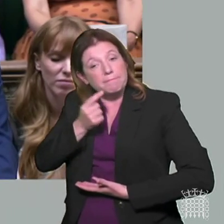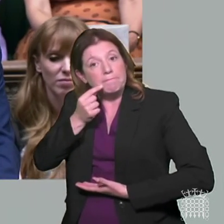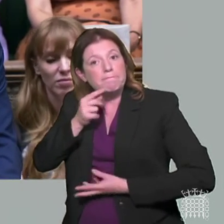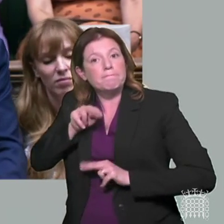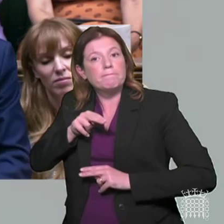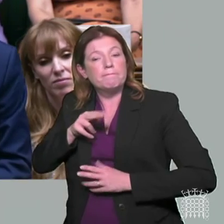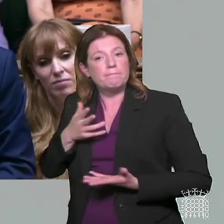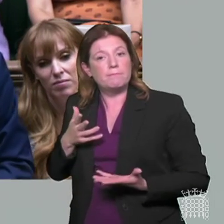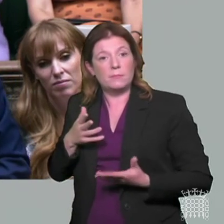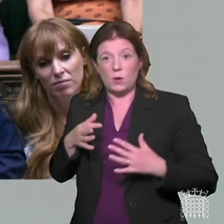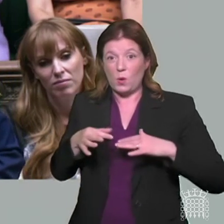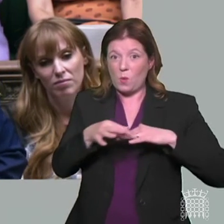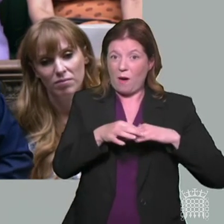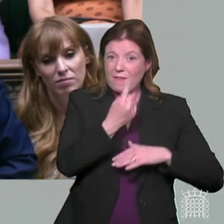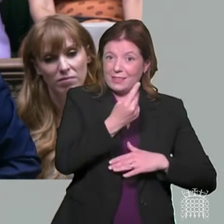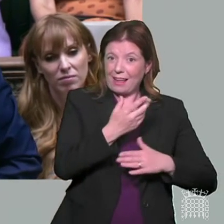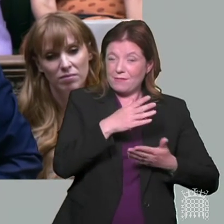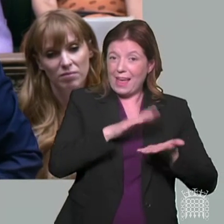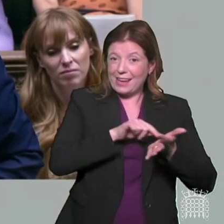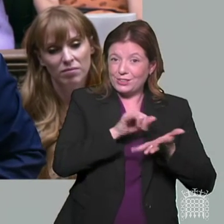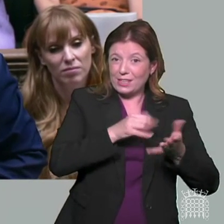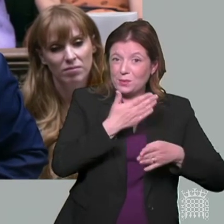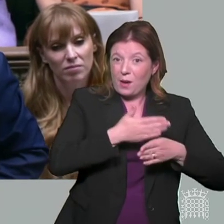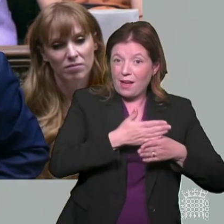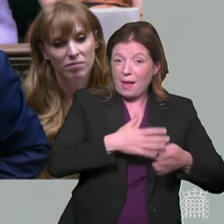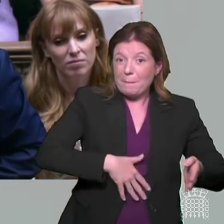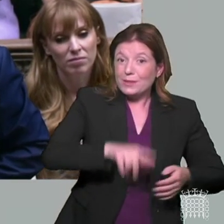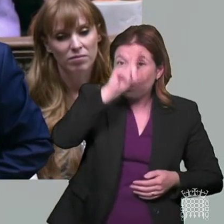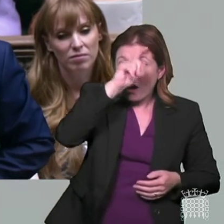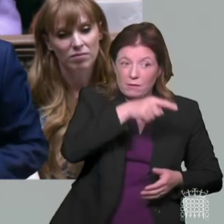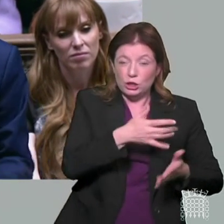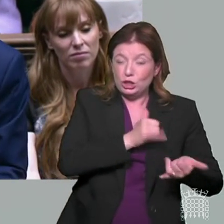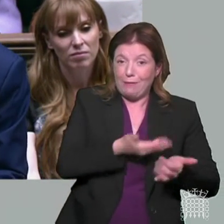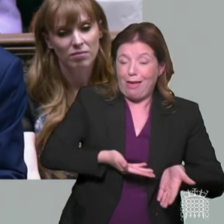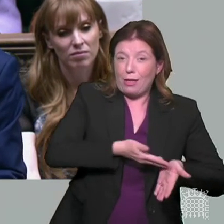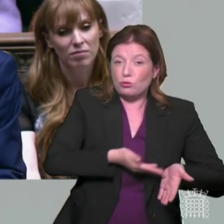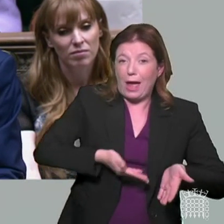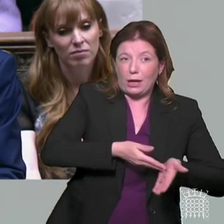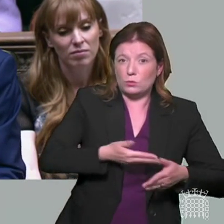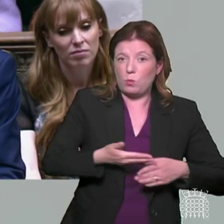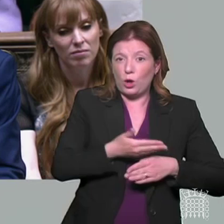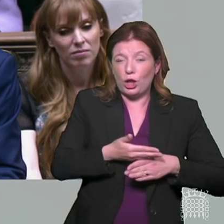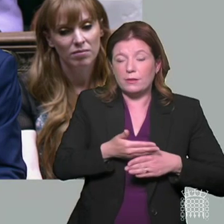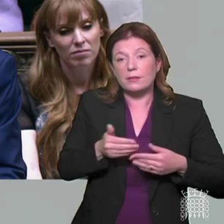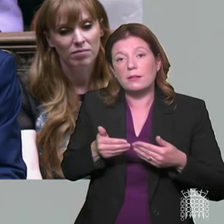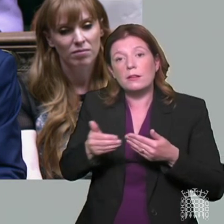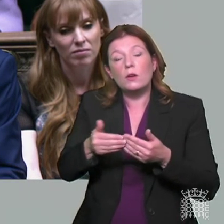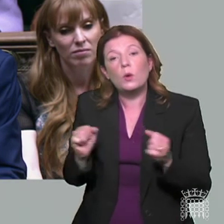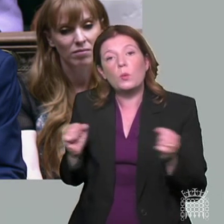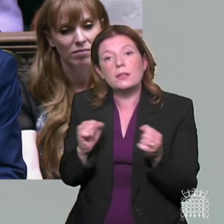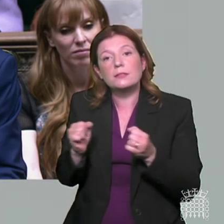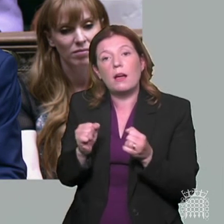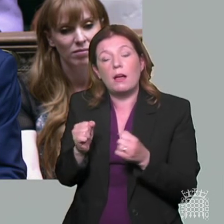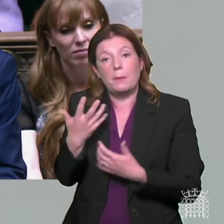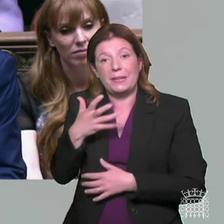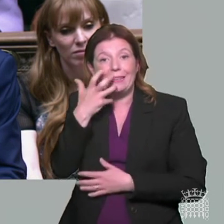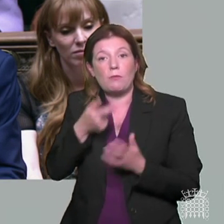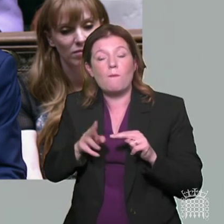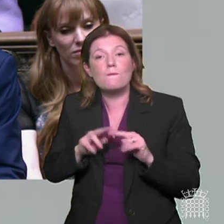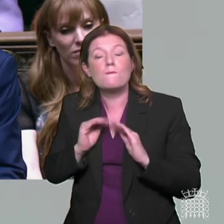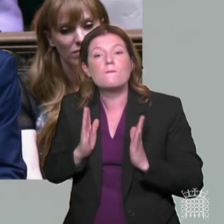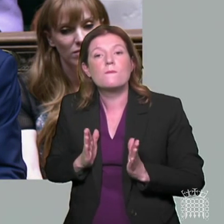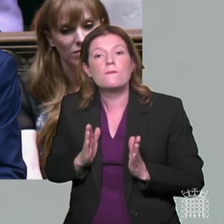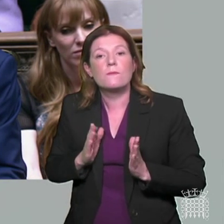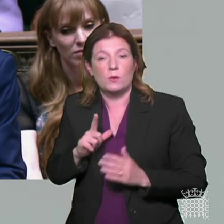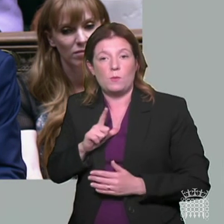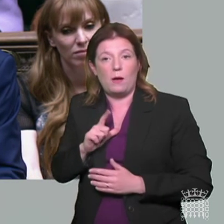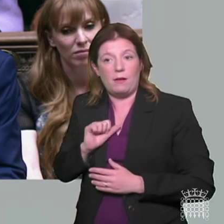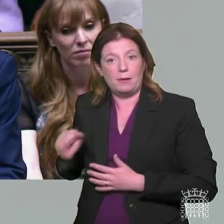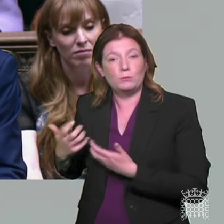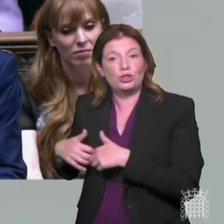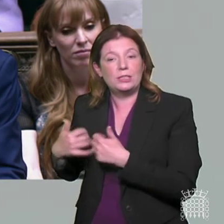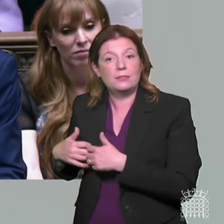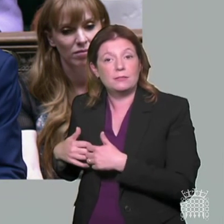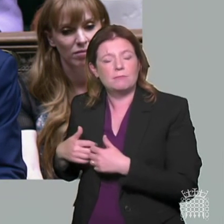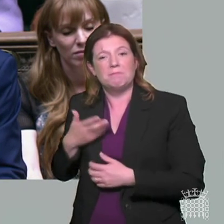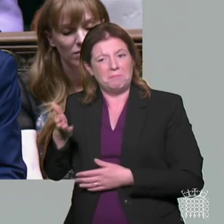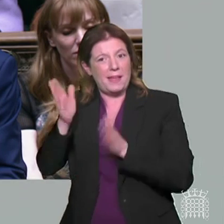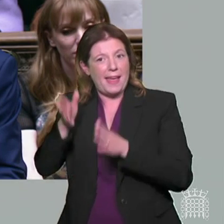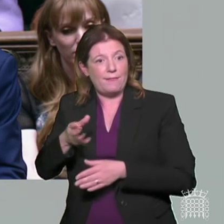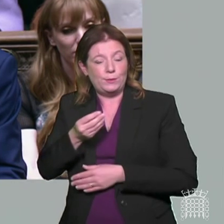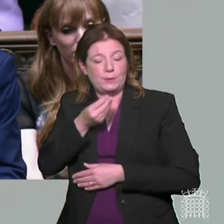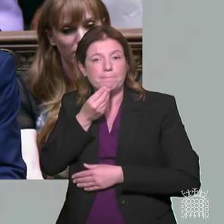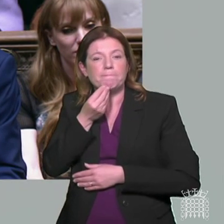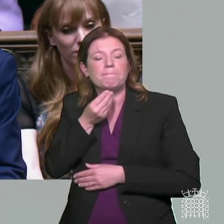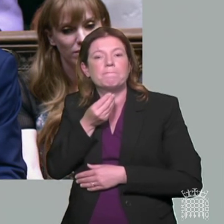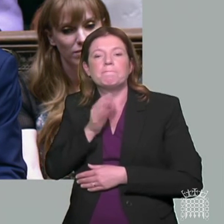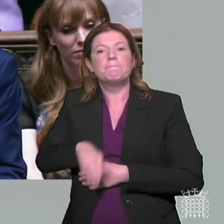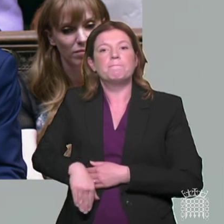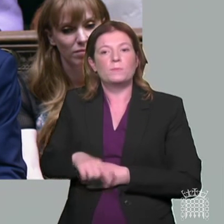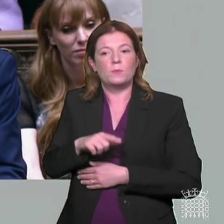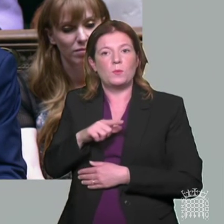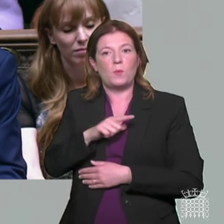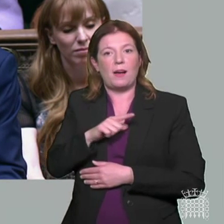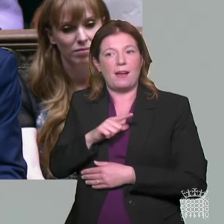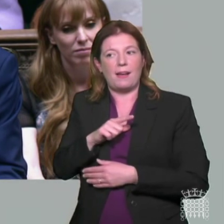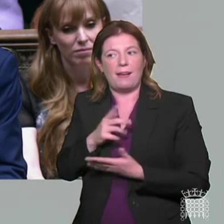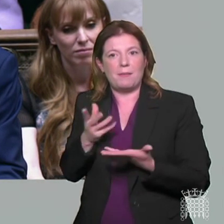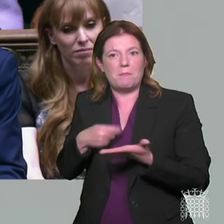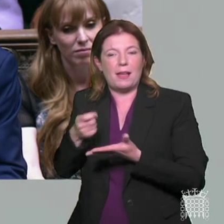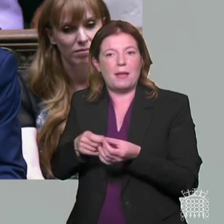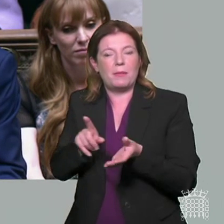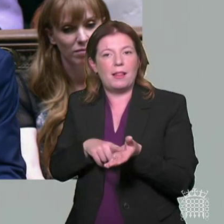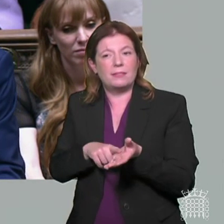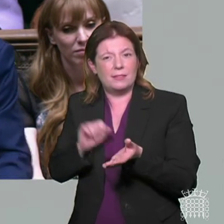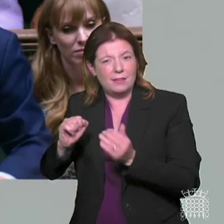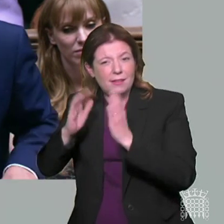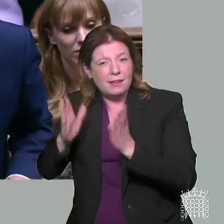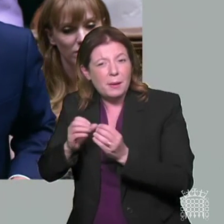Even though his wife, who is a midwife in the NHS, works extra shifts, during the winter they had to turn their central heating off, and Phoenix skips meals to make ends meet, but their energy bill has still doubled.